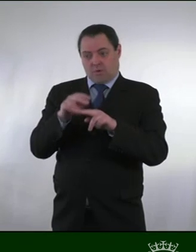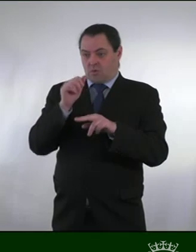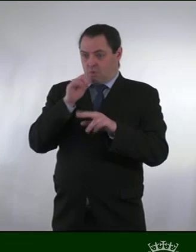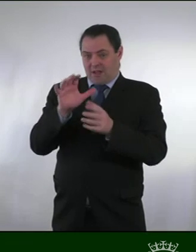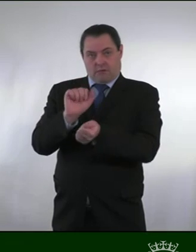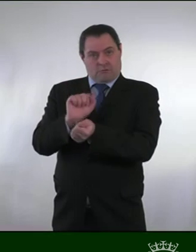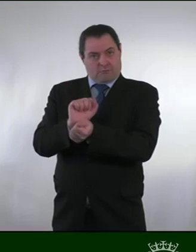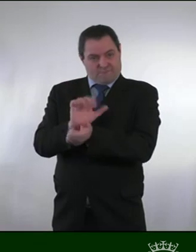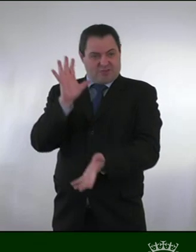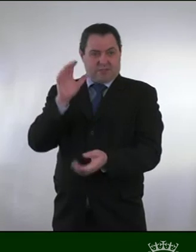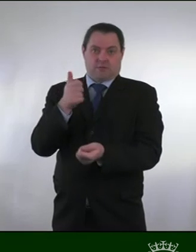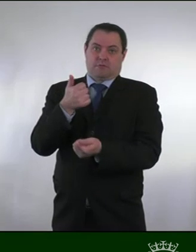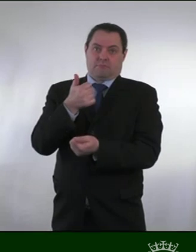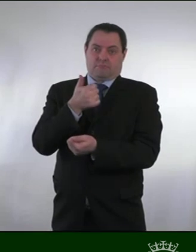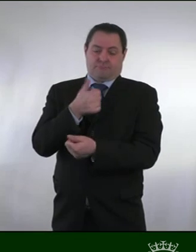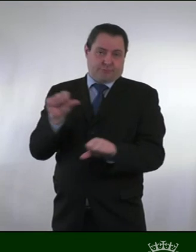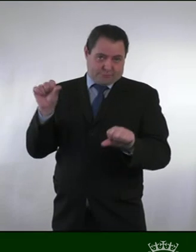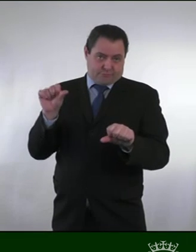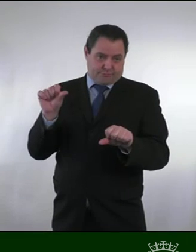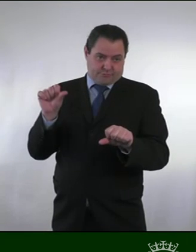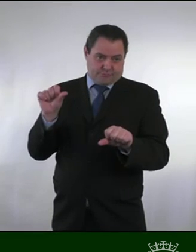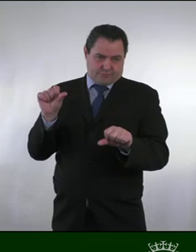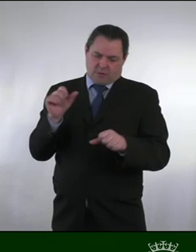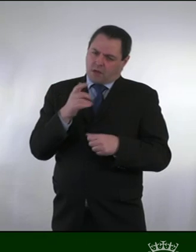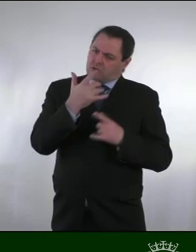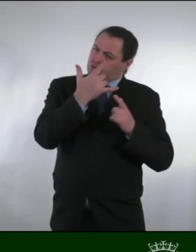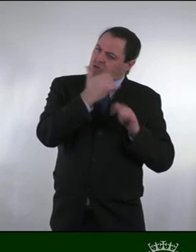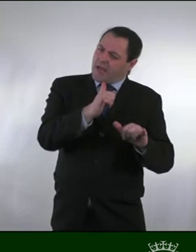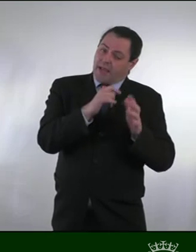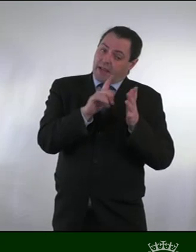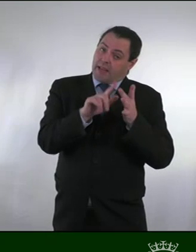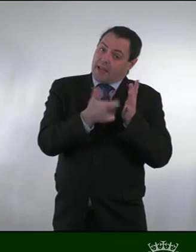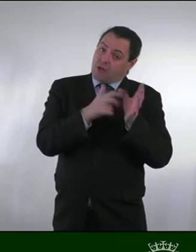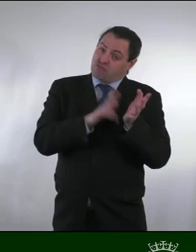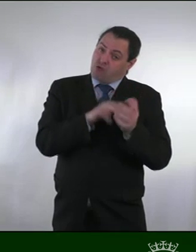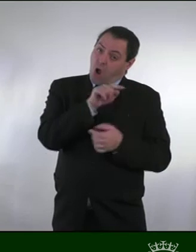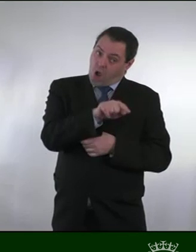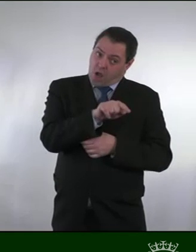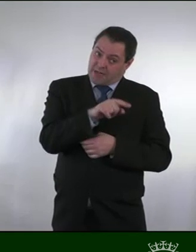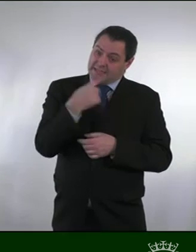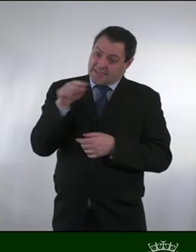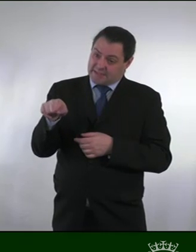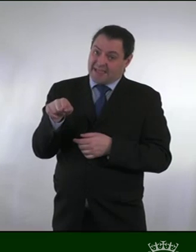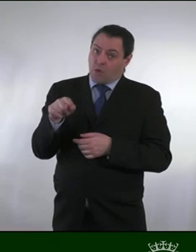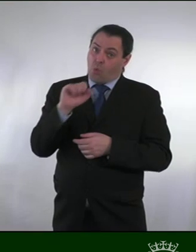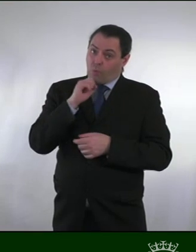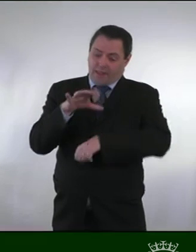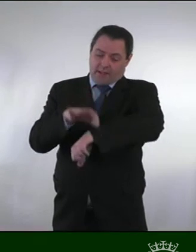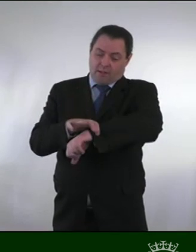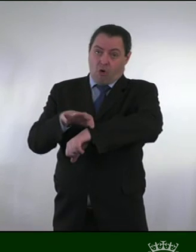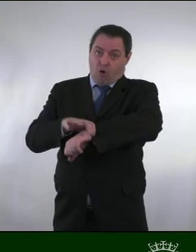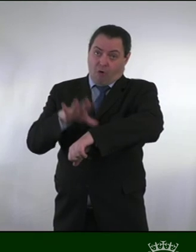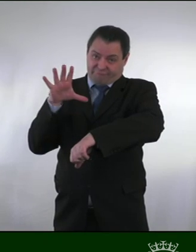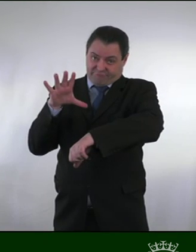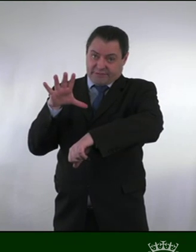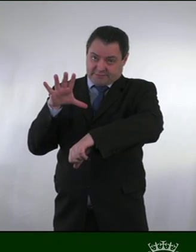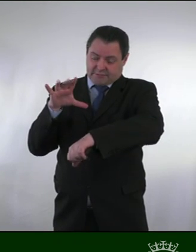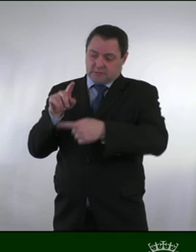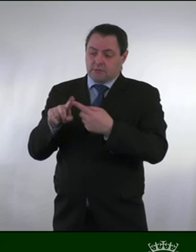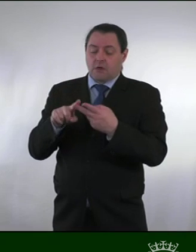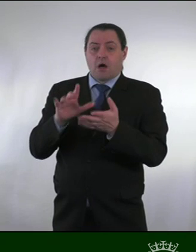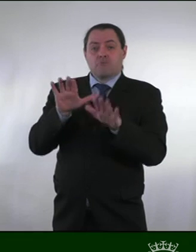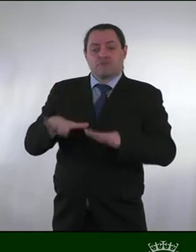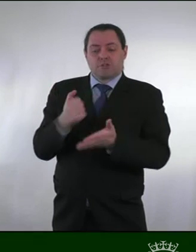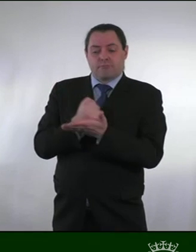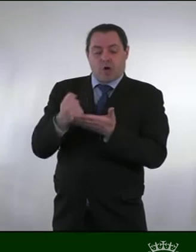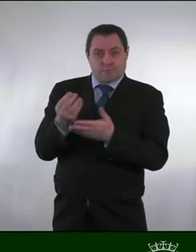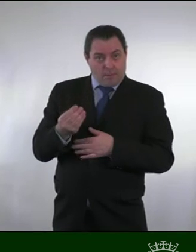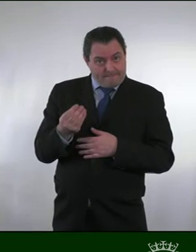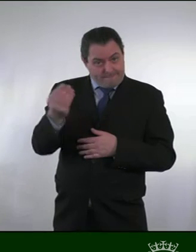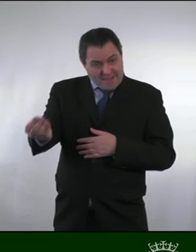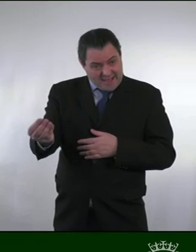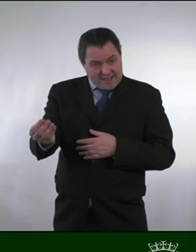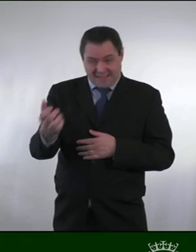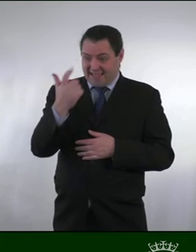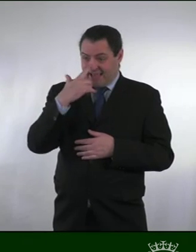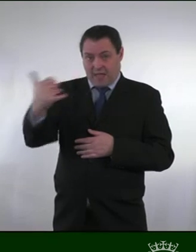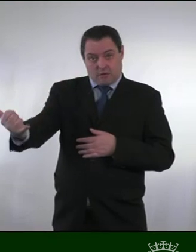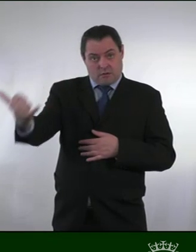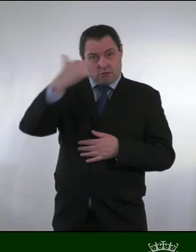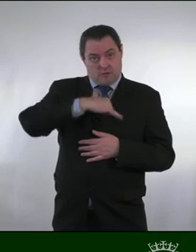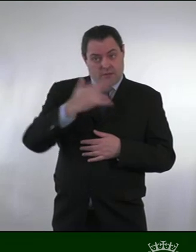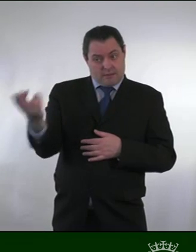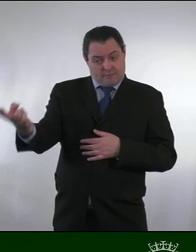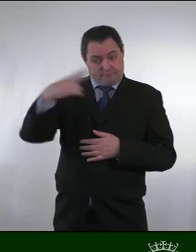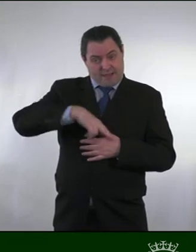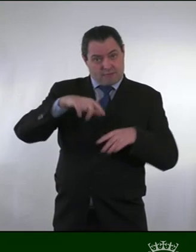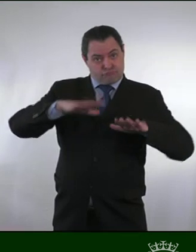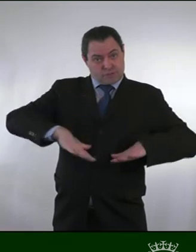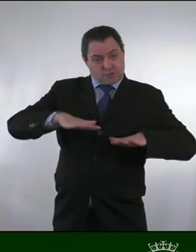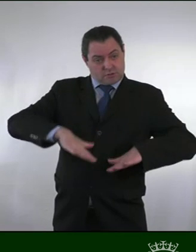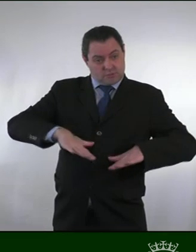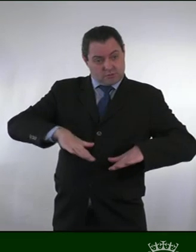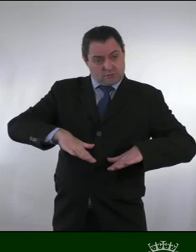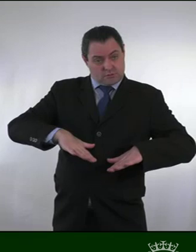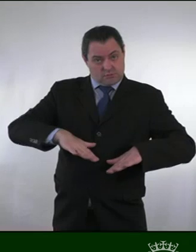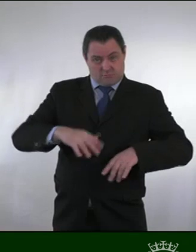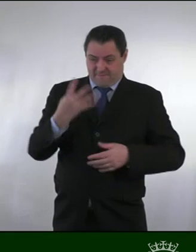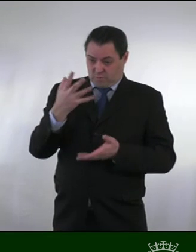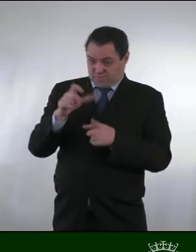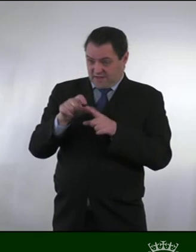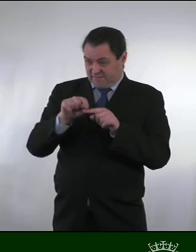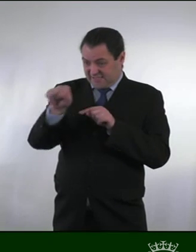What assurances has the Prime Minister had from the Iranian authorities that Nazanin will have her ankle tags removed, that she will get her British passport back, and that she will be allowed to board a flight back to the UK in 45 days’ time?